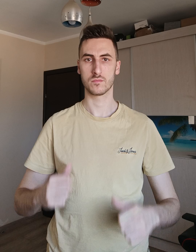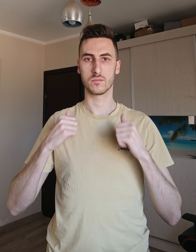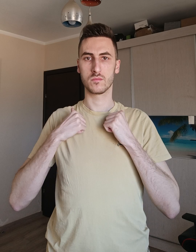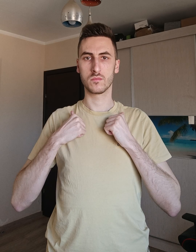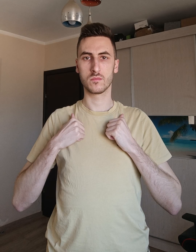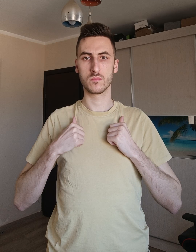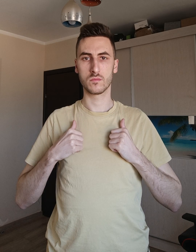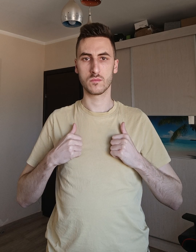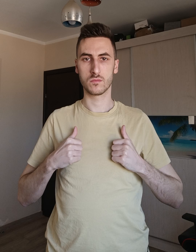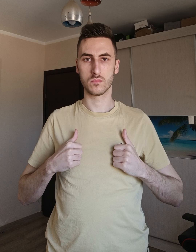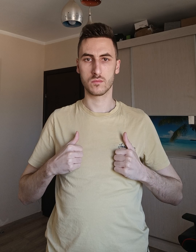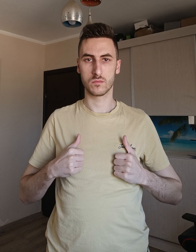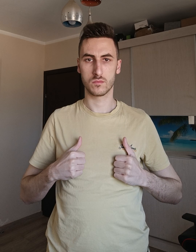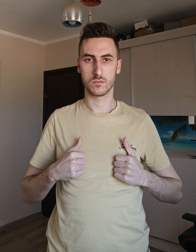רגוע